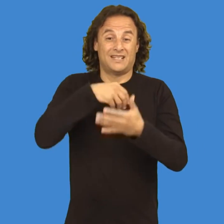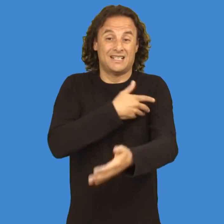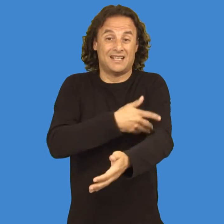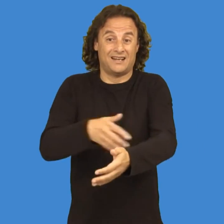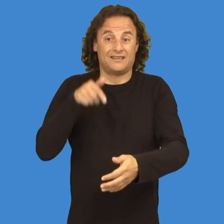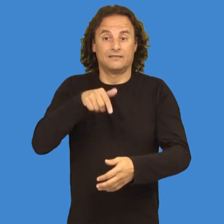sangre